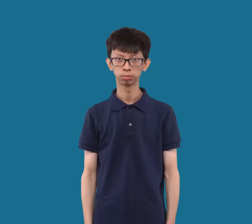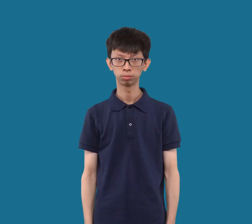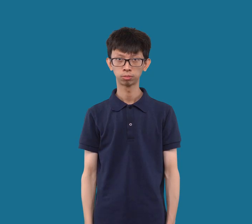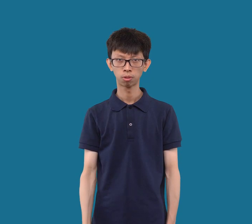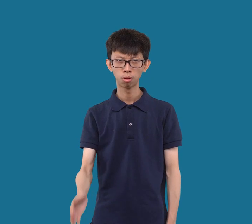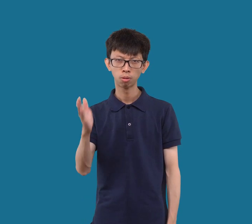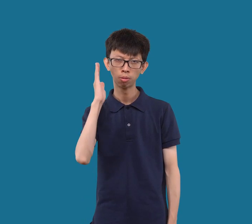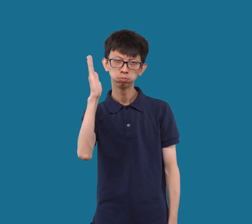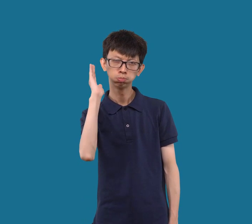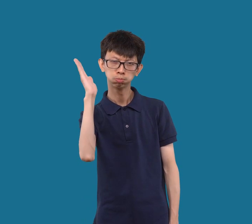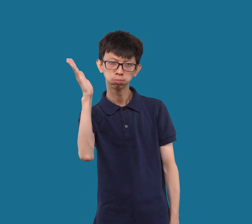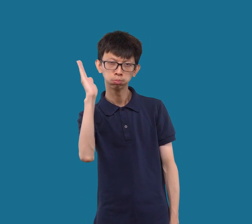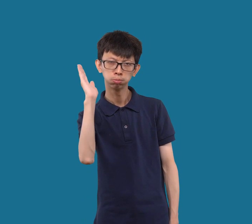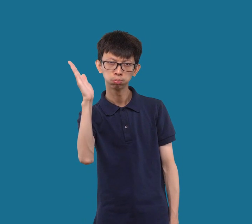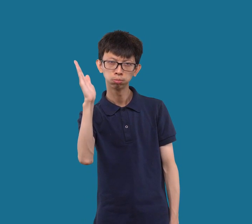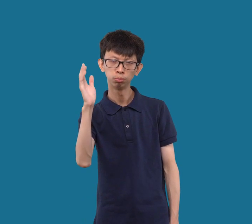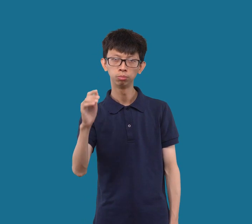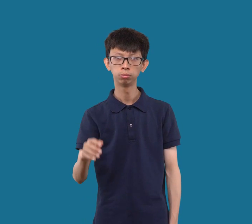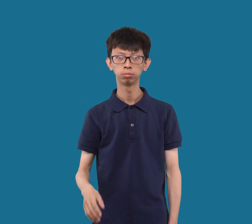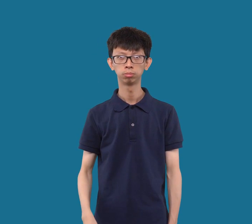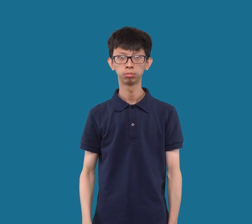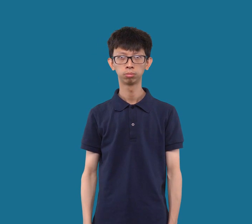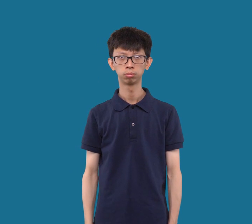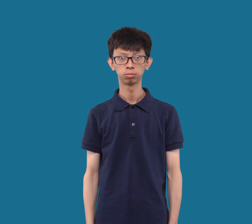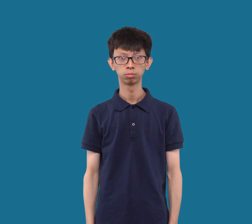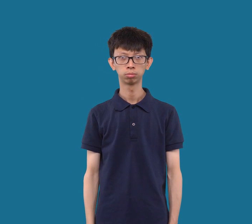diễn thuyết